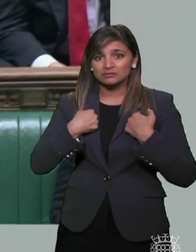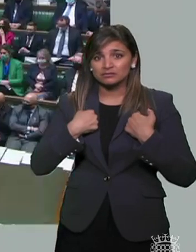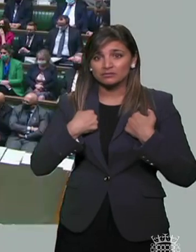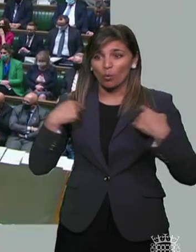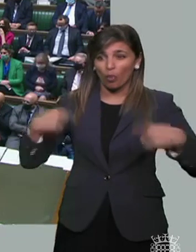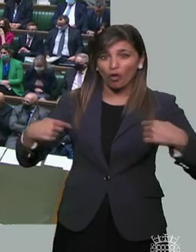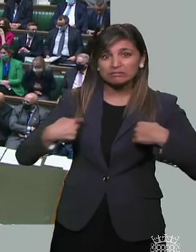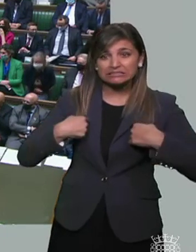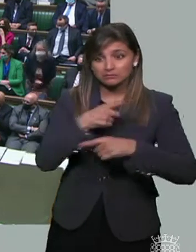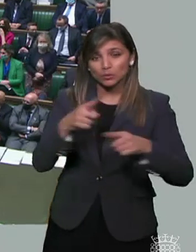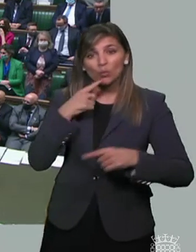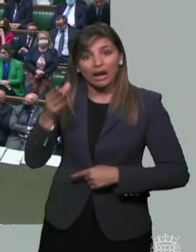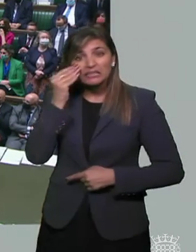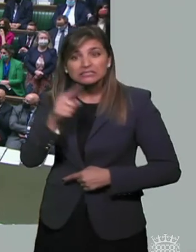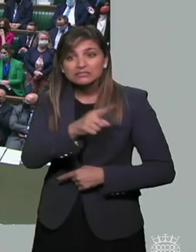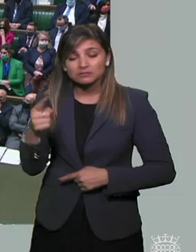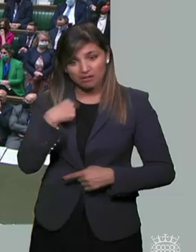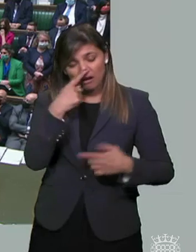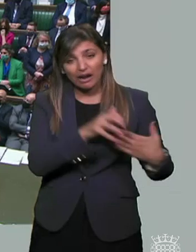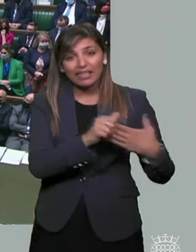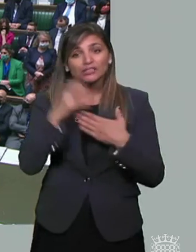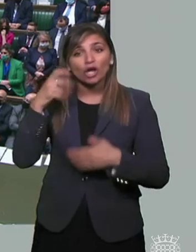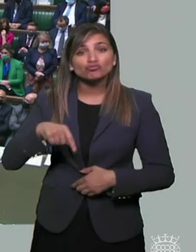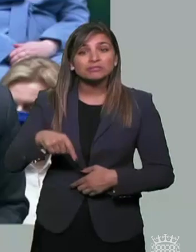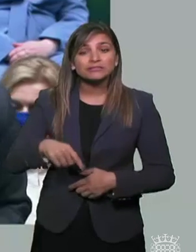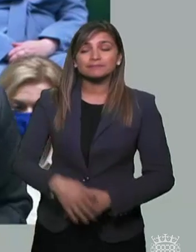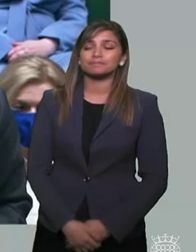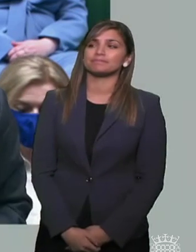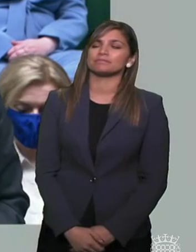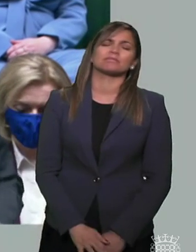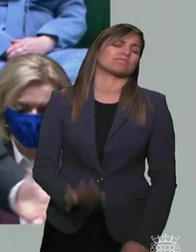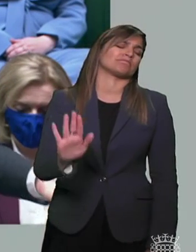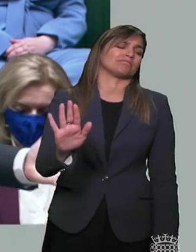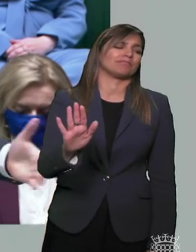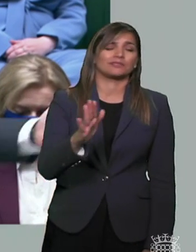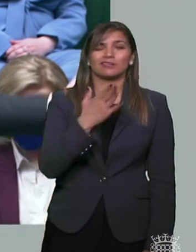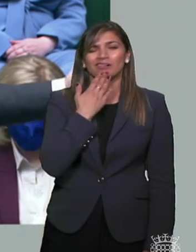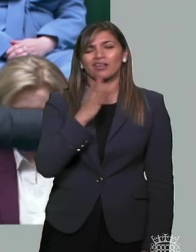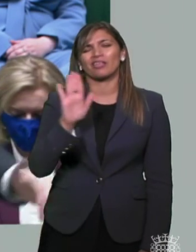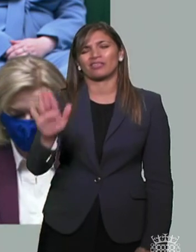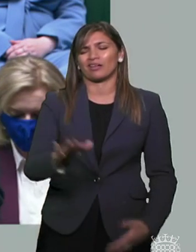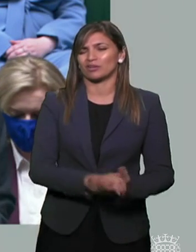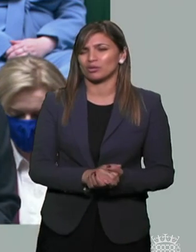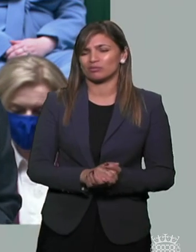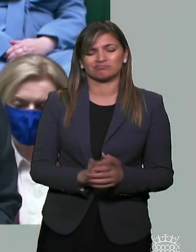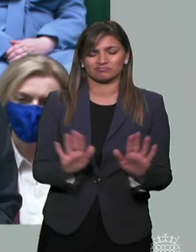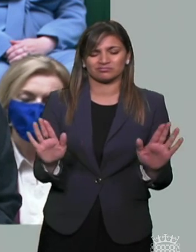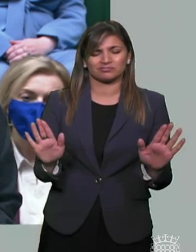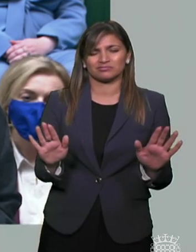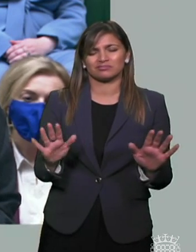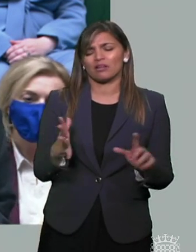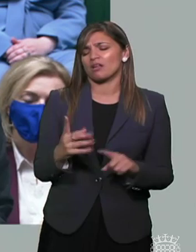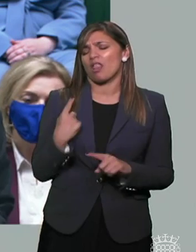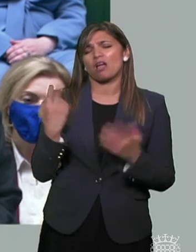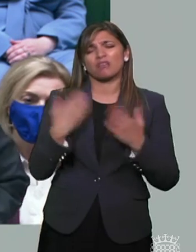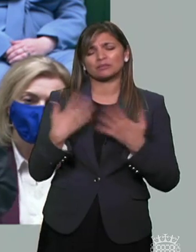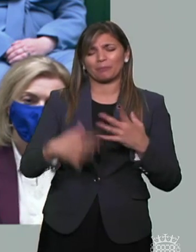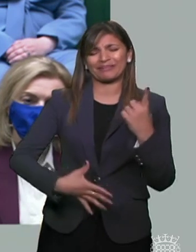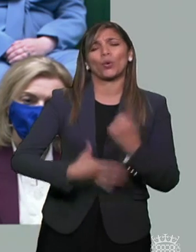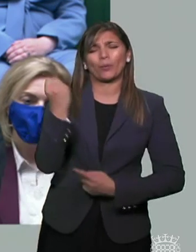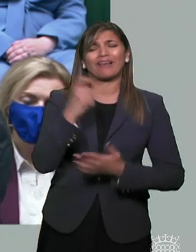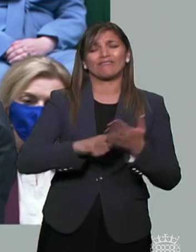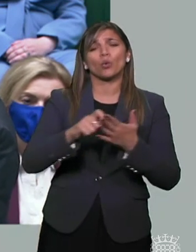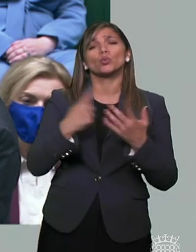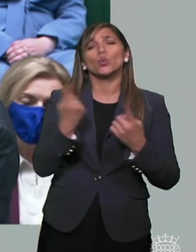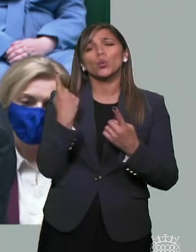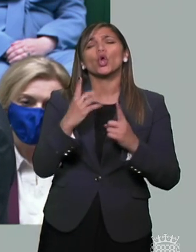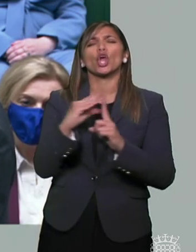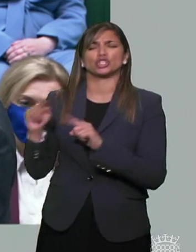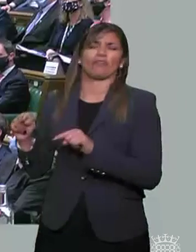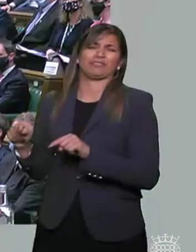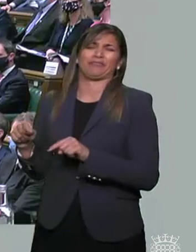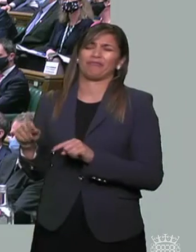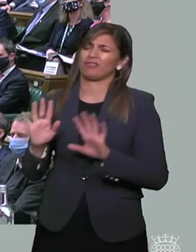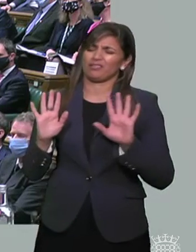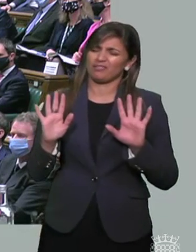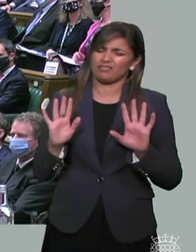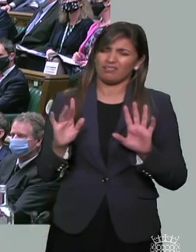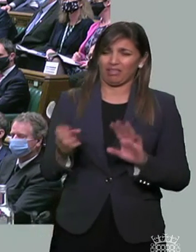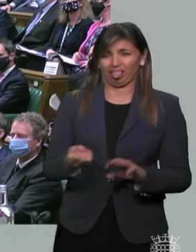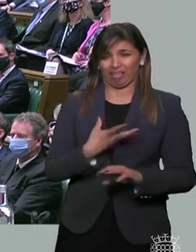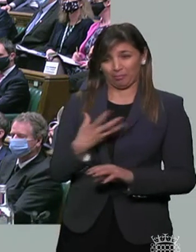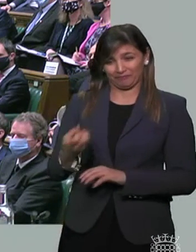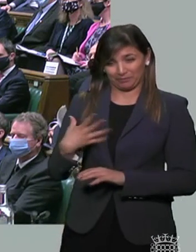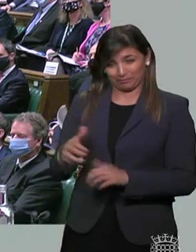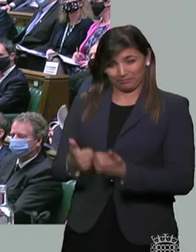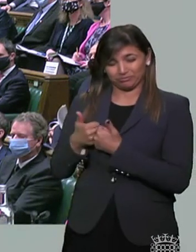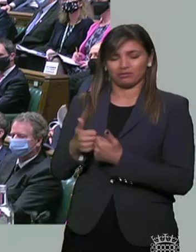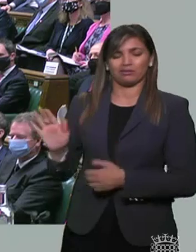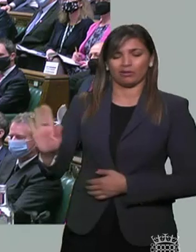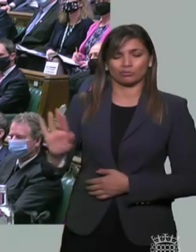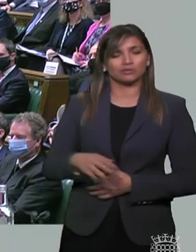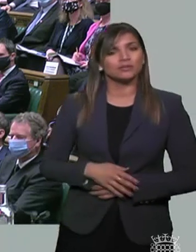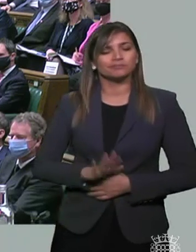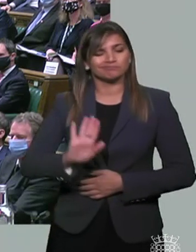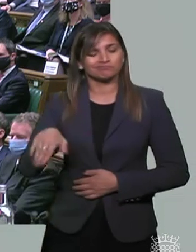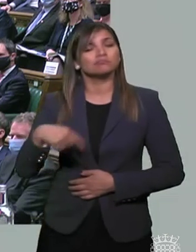We won that vote last night with Conservative votes, as I have told the House.